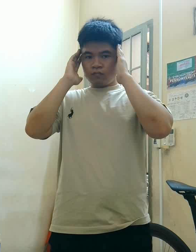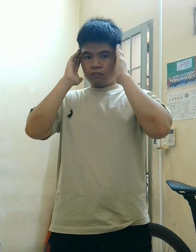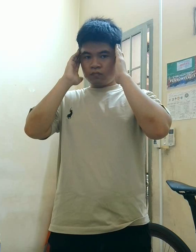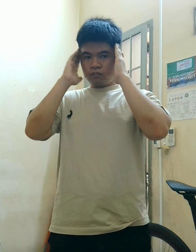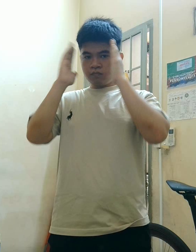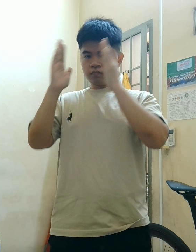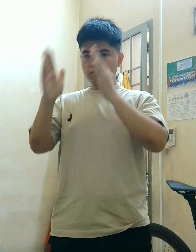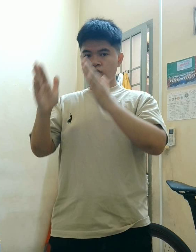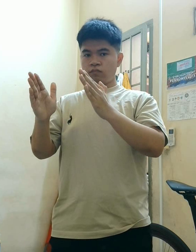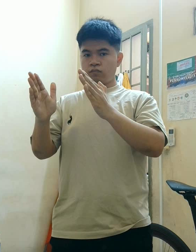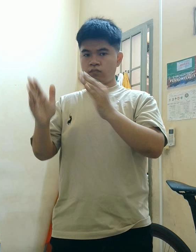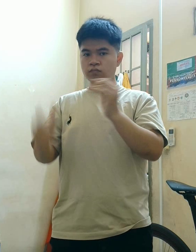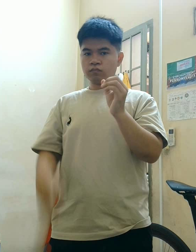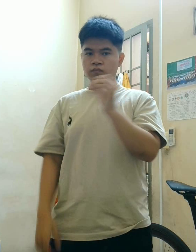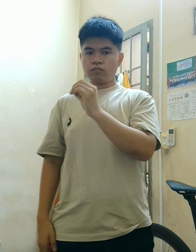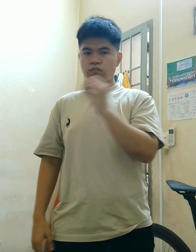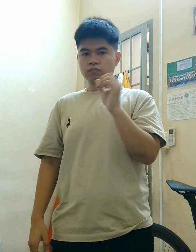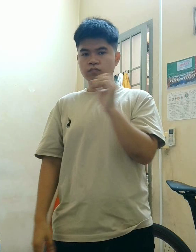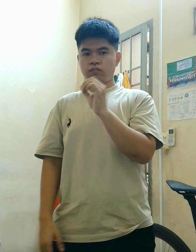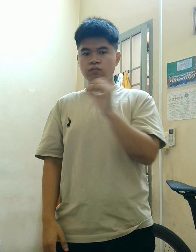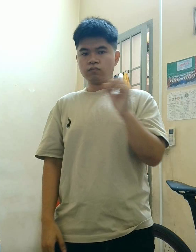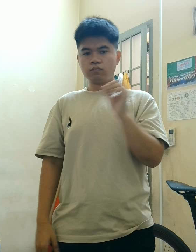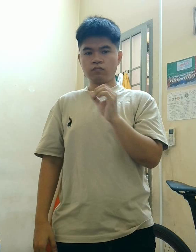khong quan tam